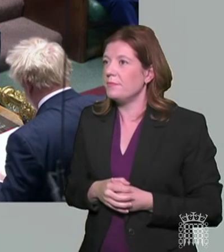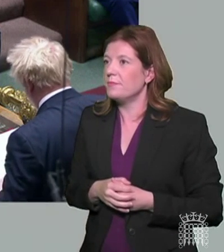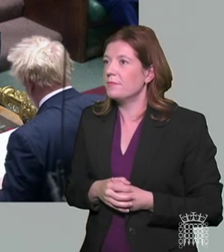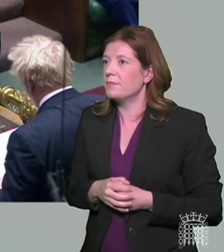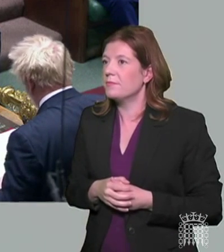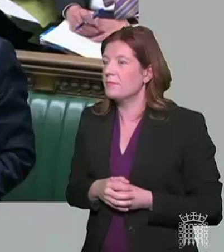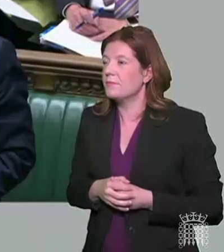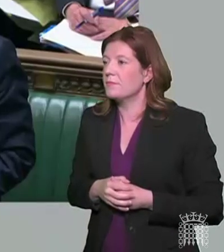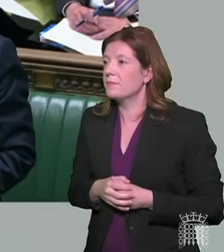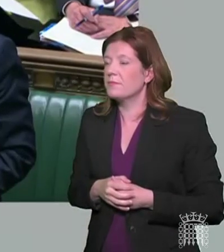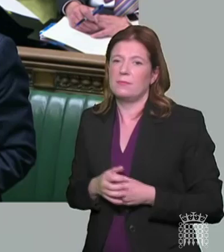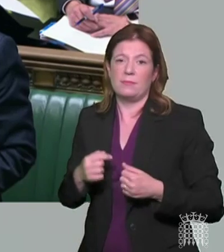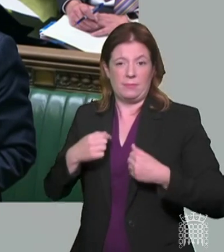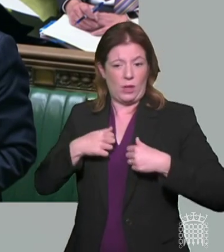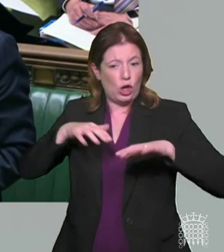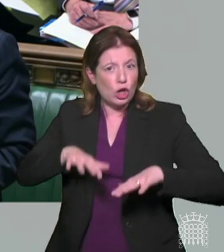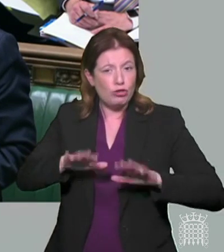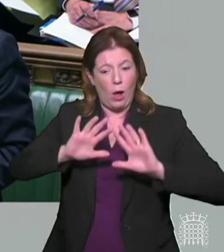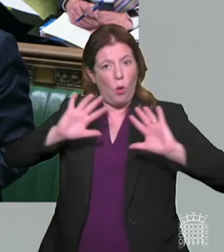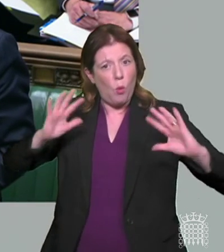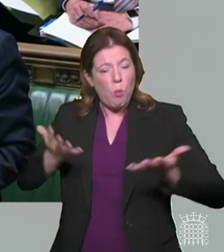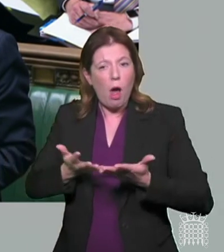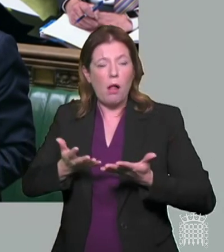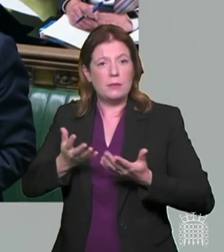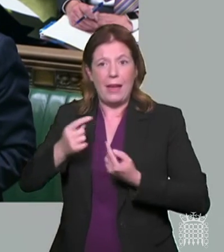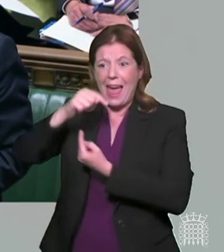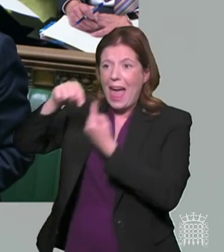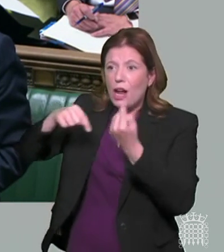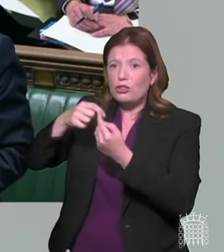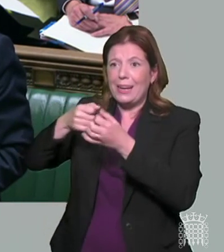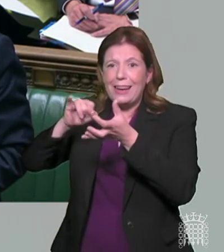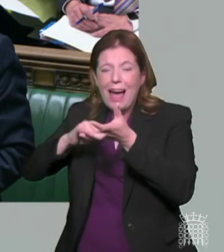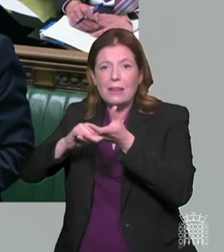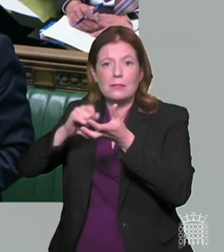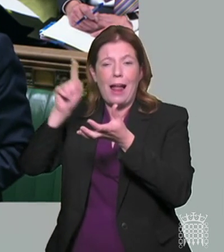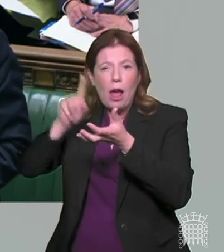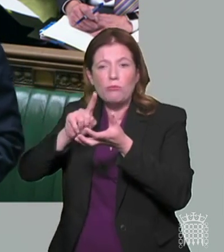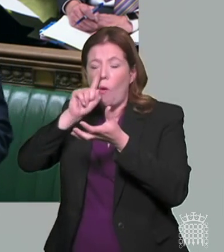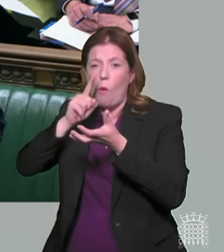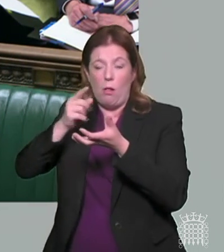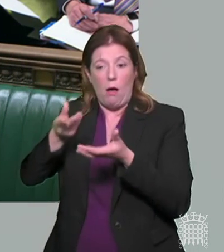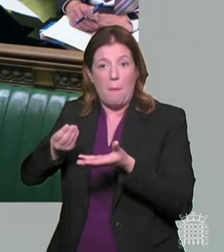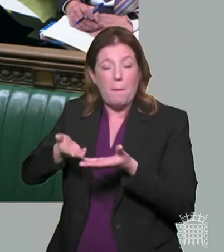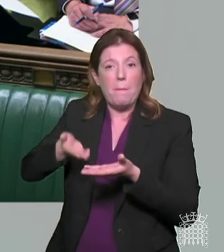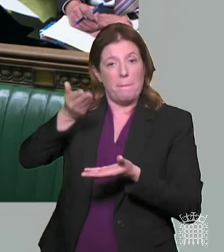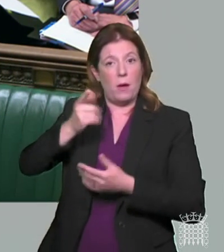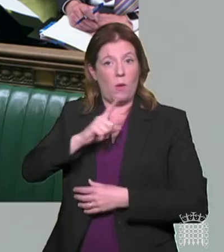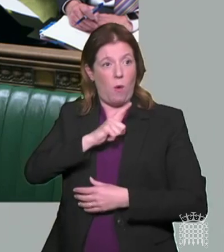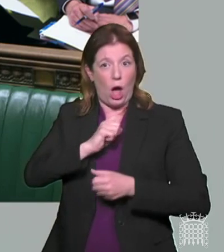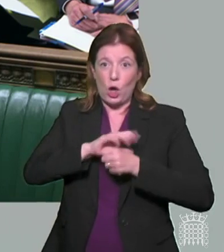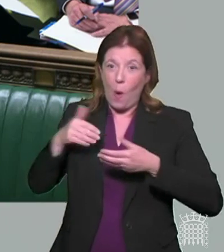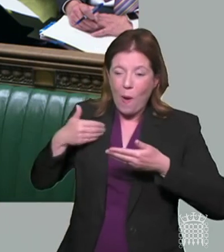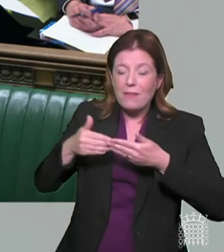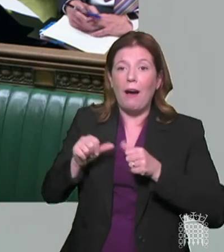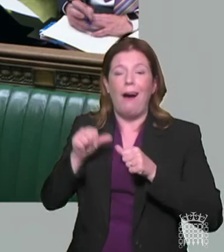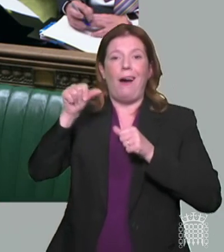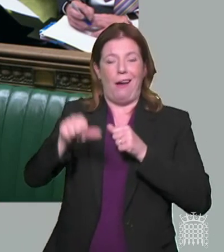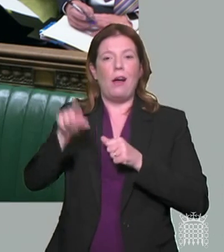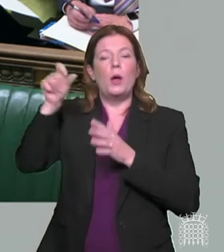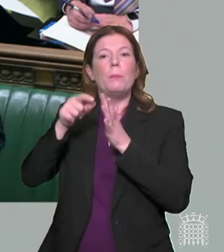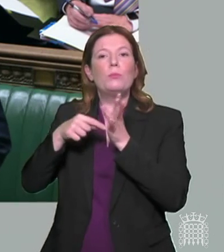This country and the world face problems with the cost of energy, driven partly by covid and partly by Putin’s war of choice in Ukraine.